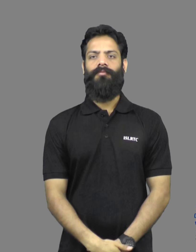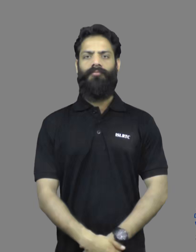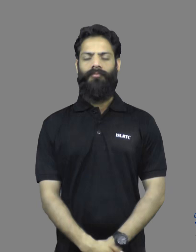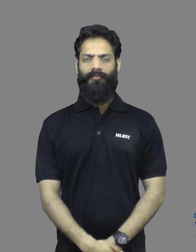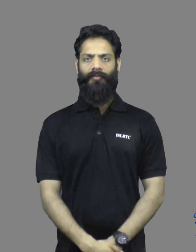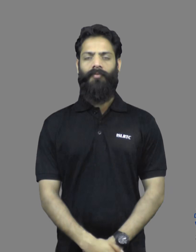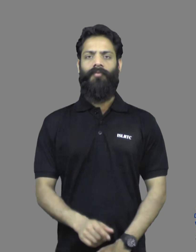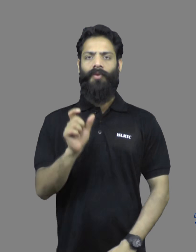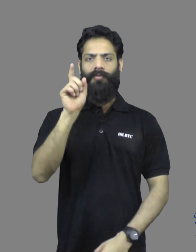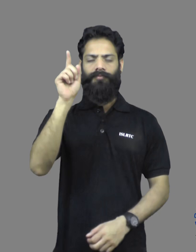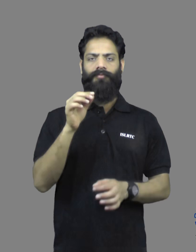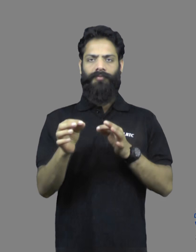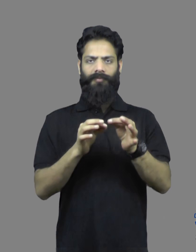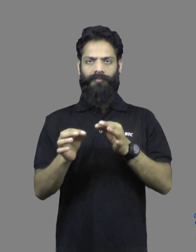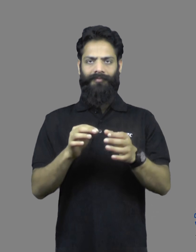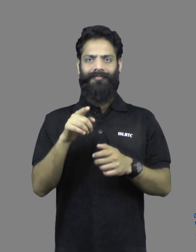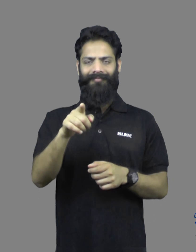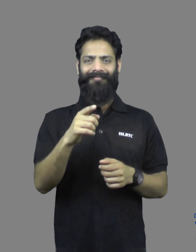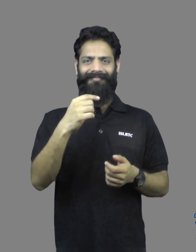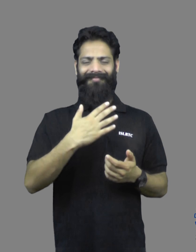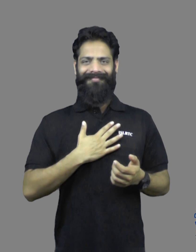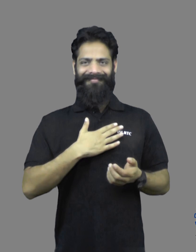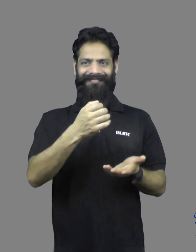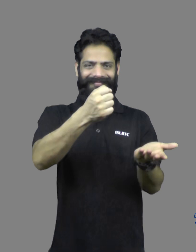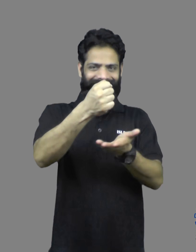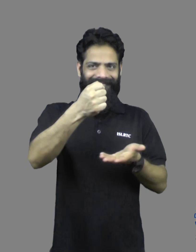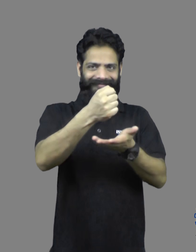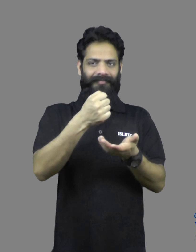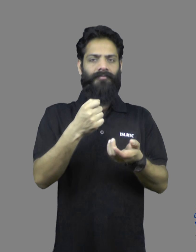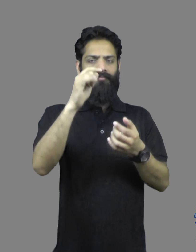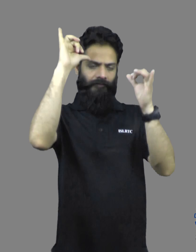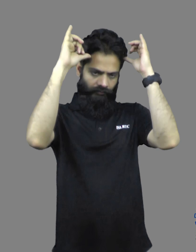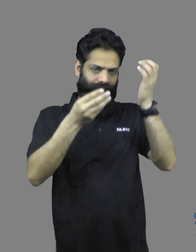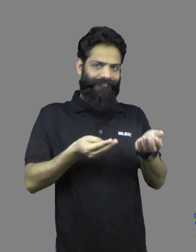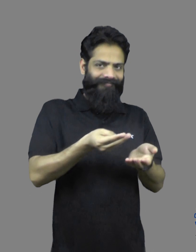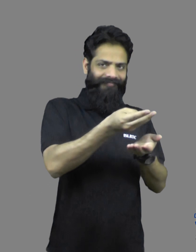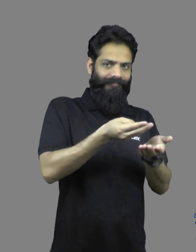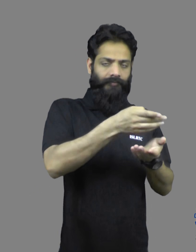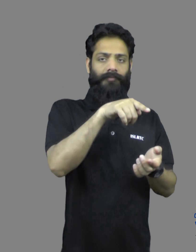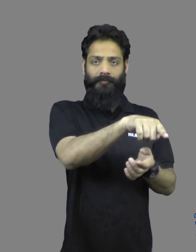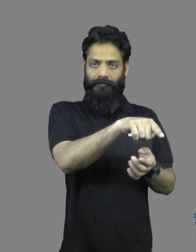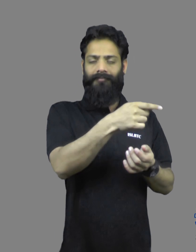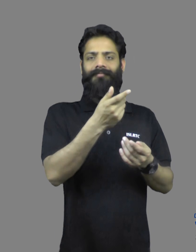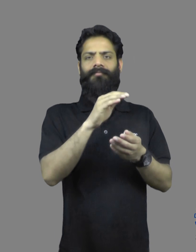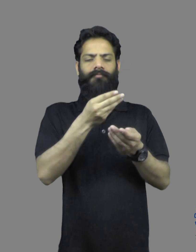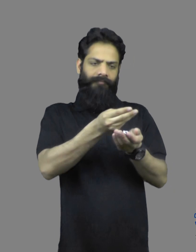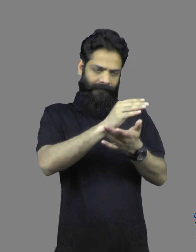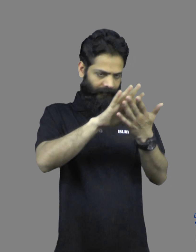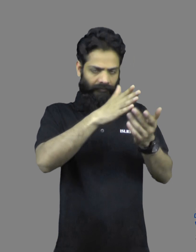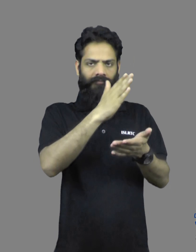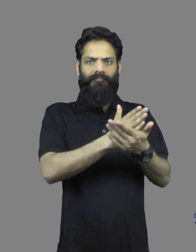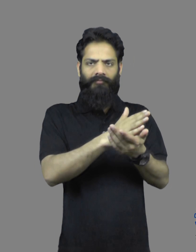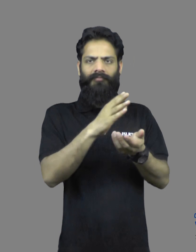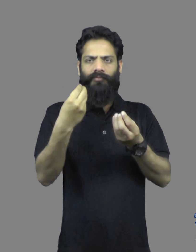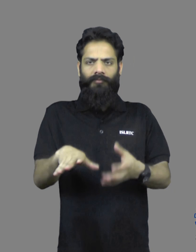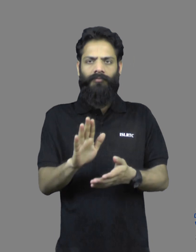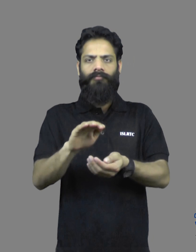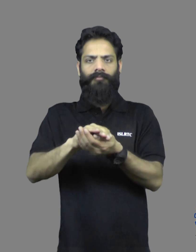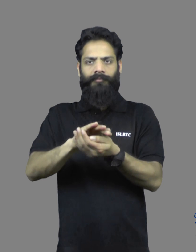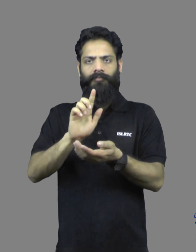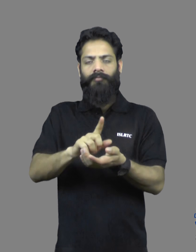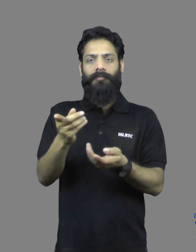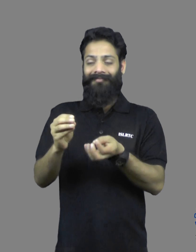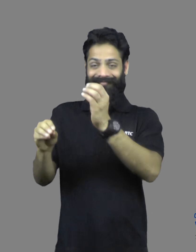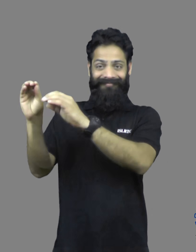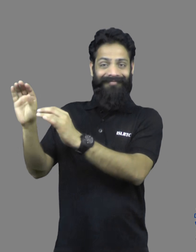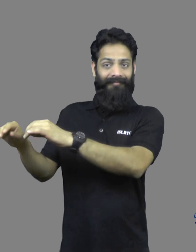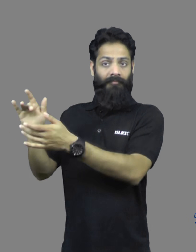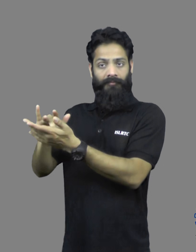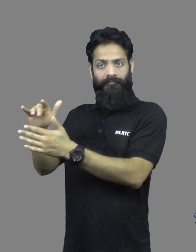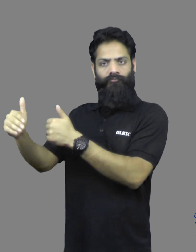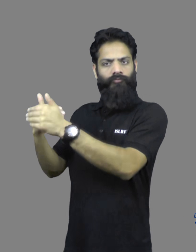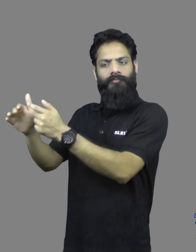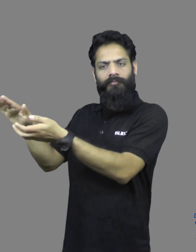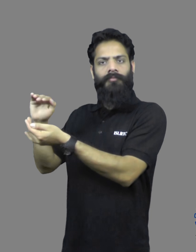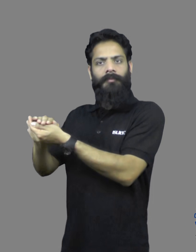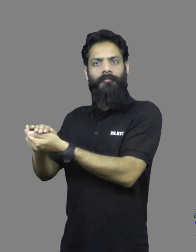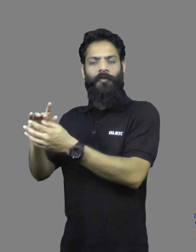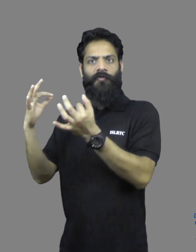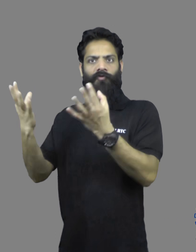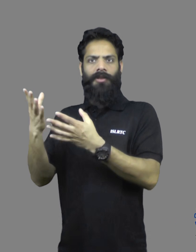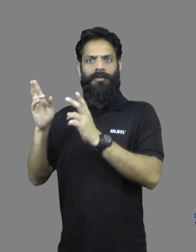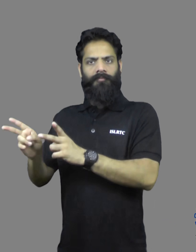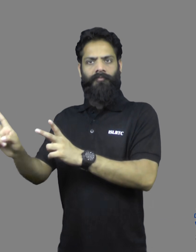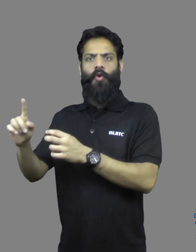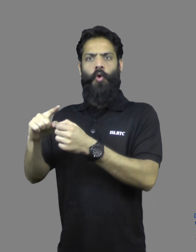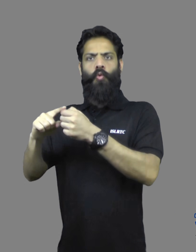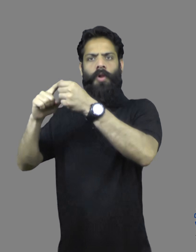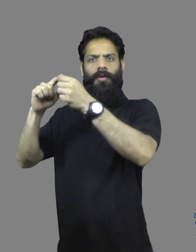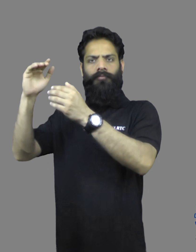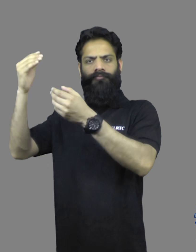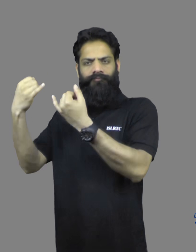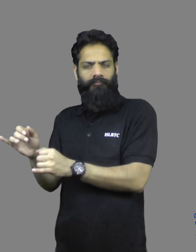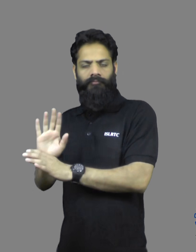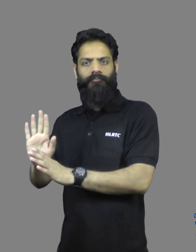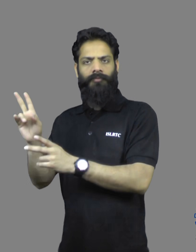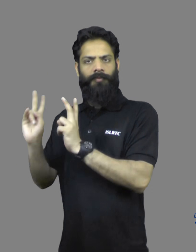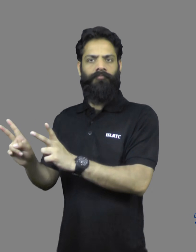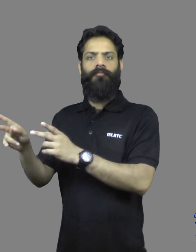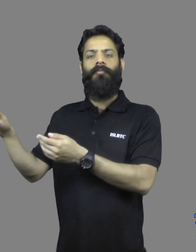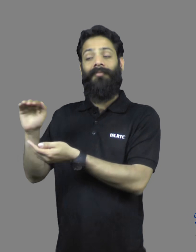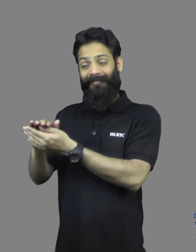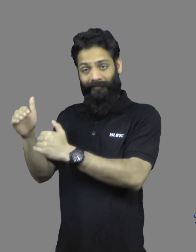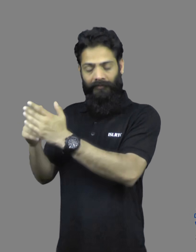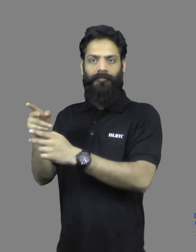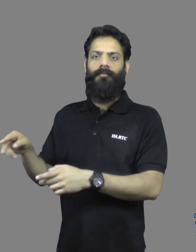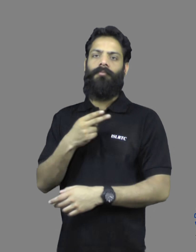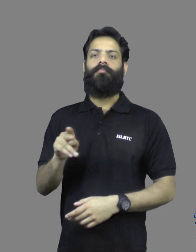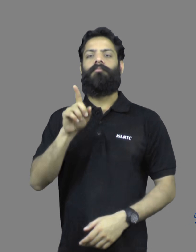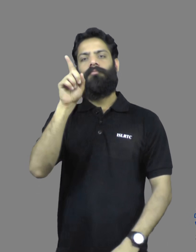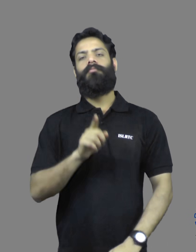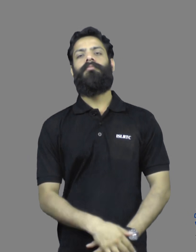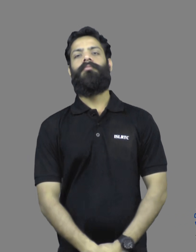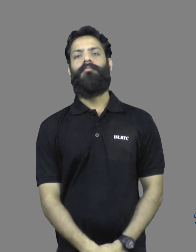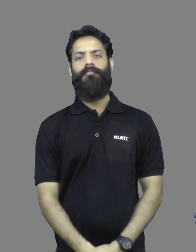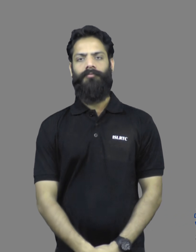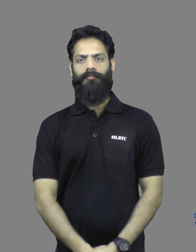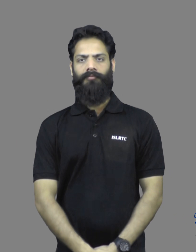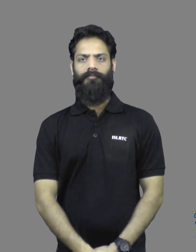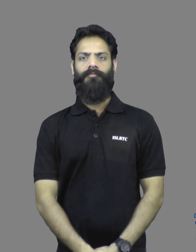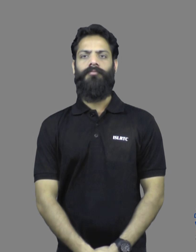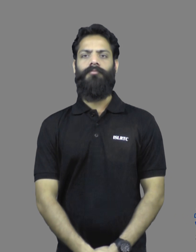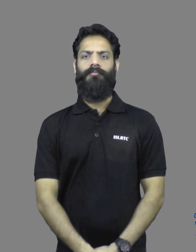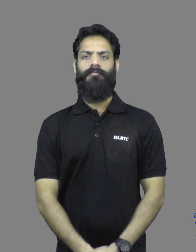Silage